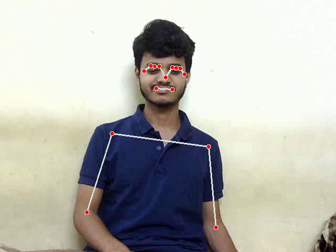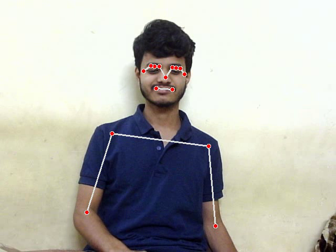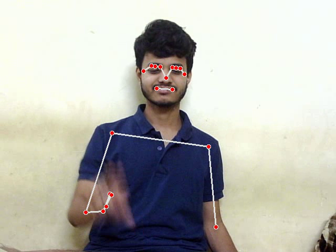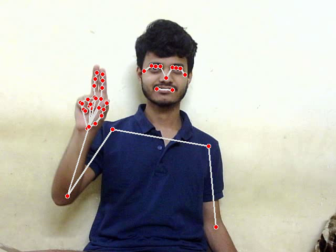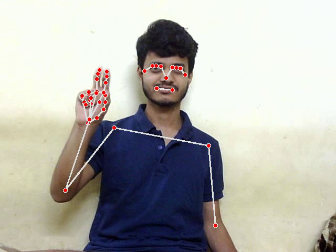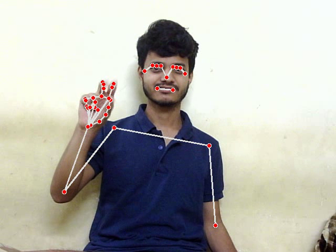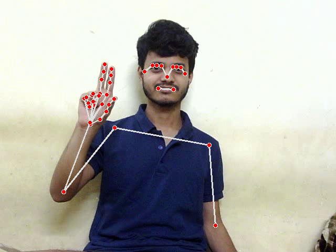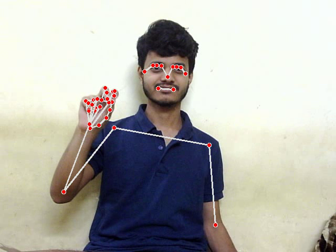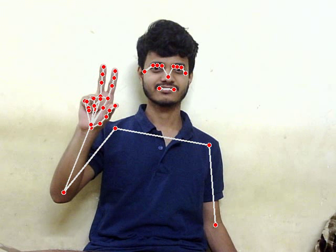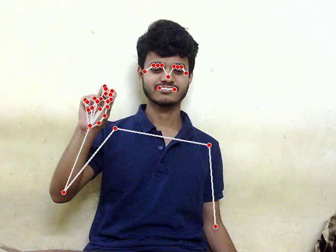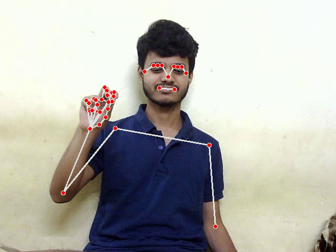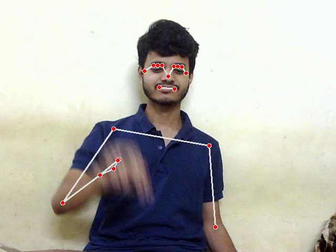no